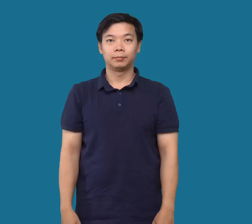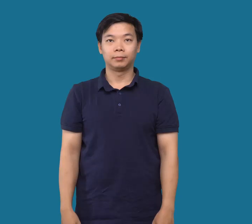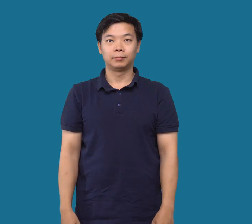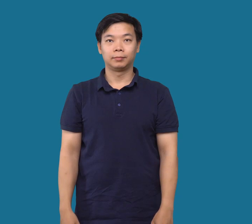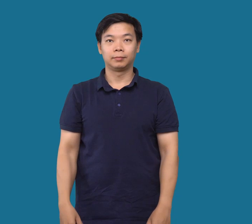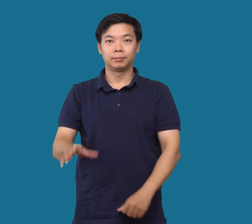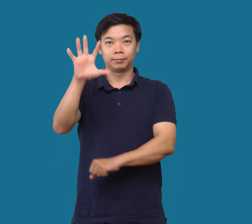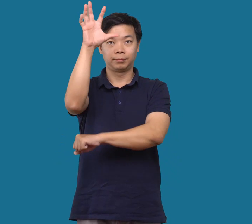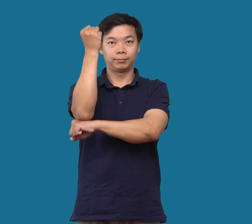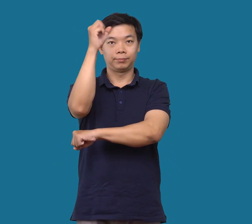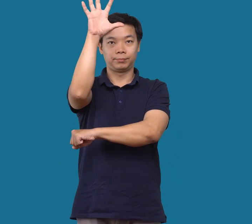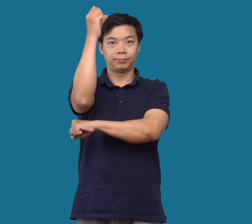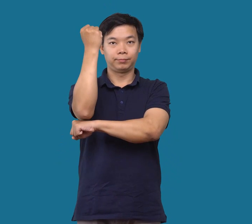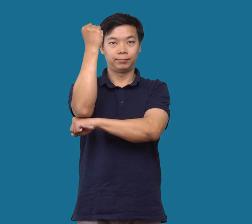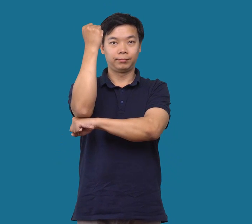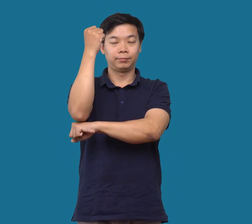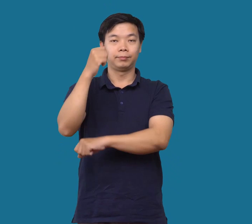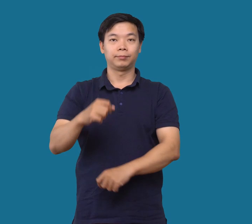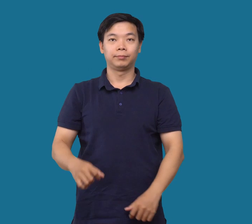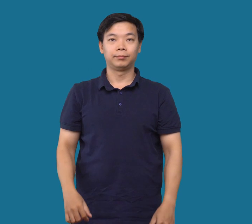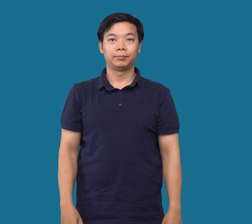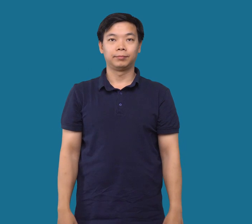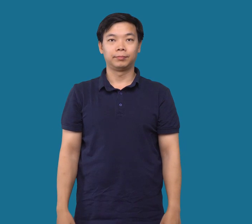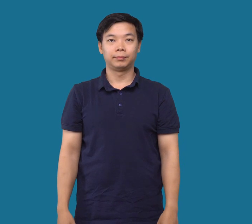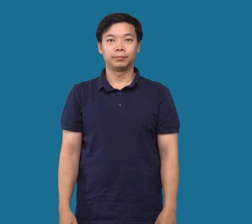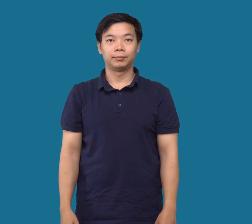cây ăn quả